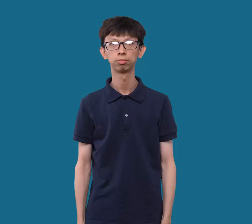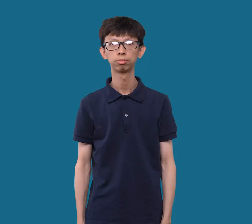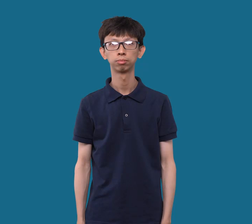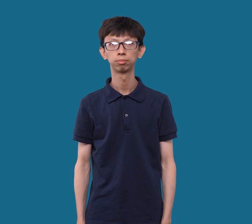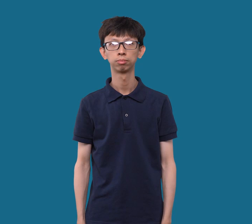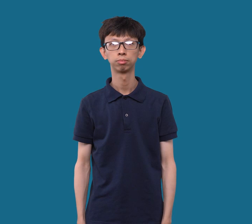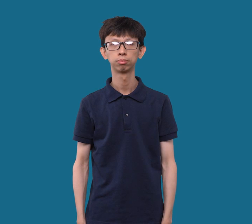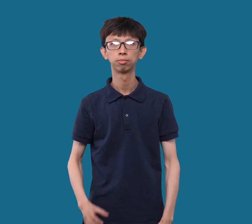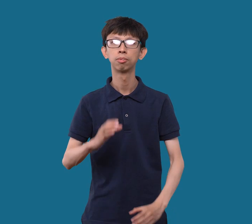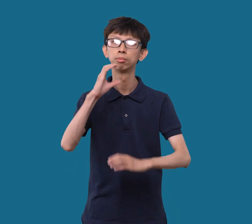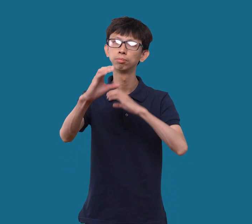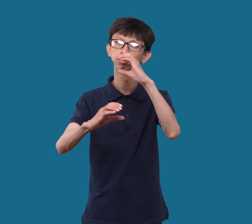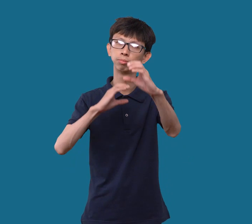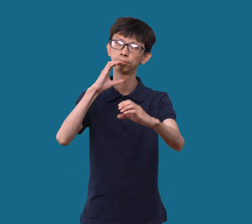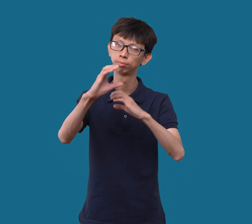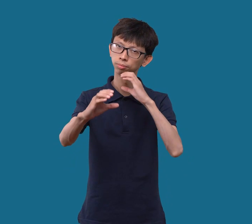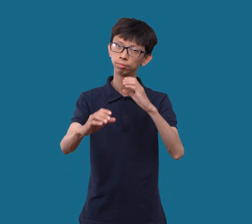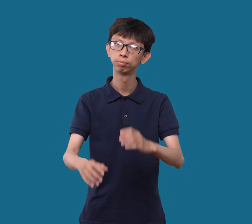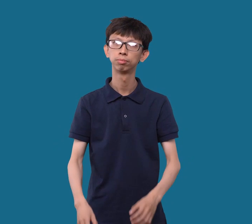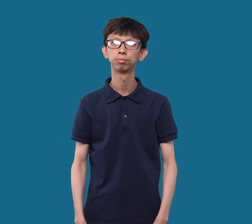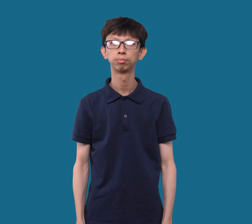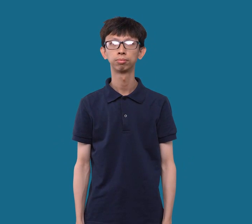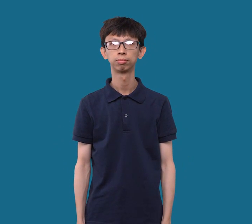câu chuyện